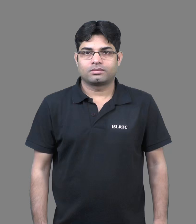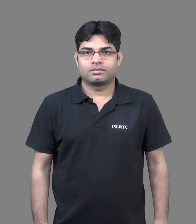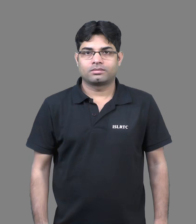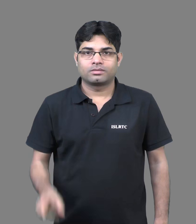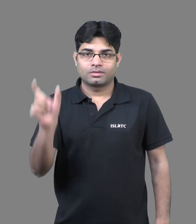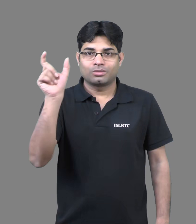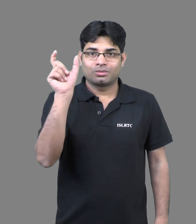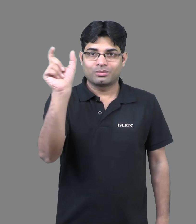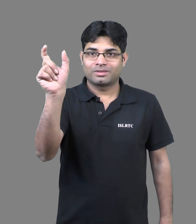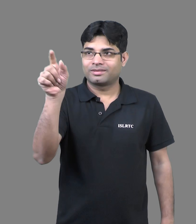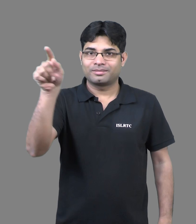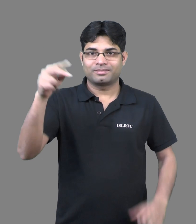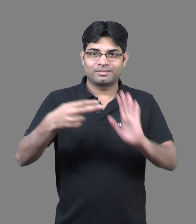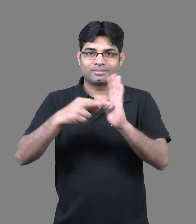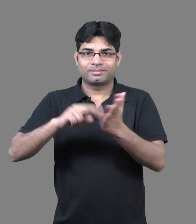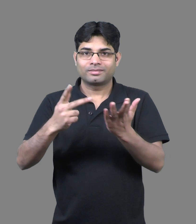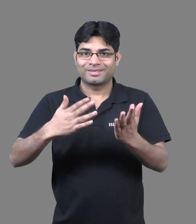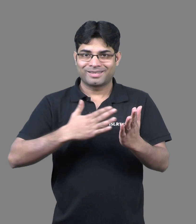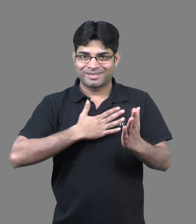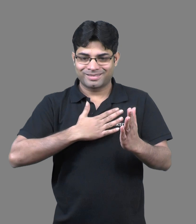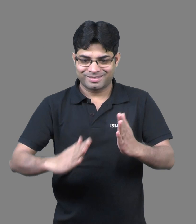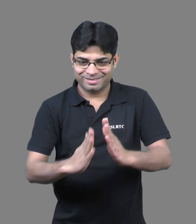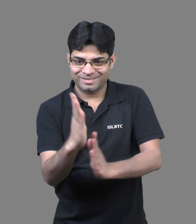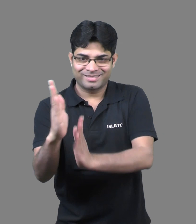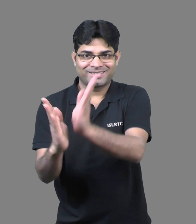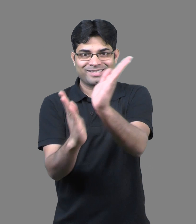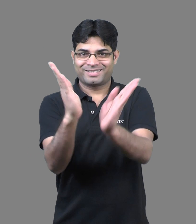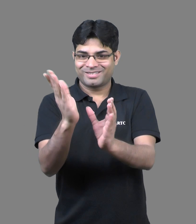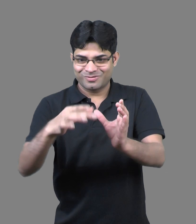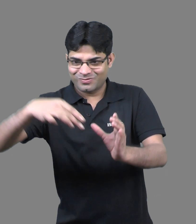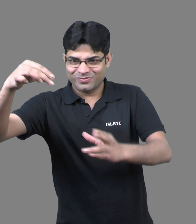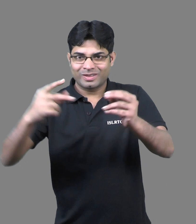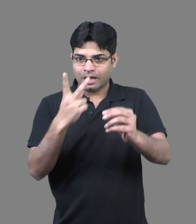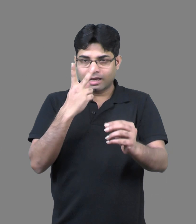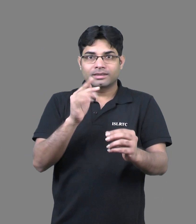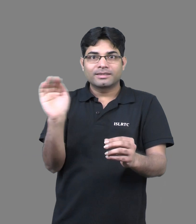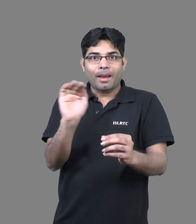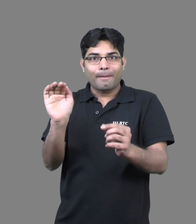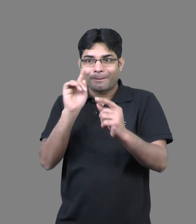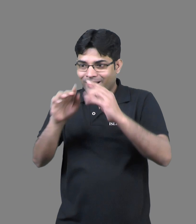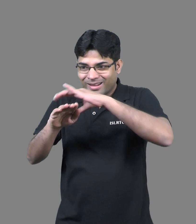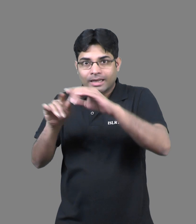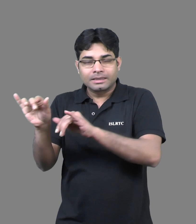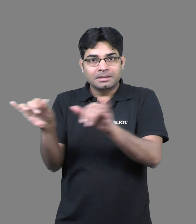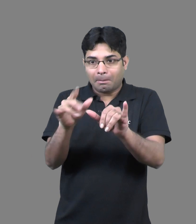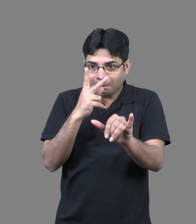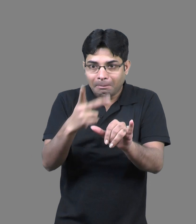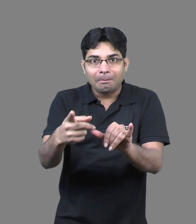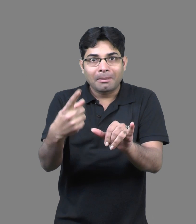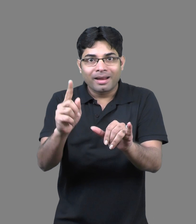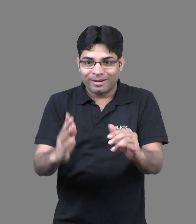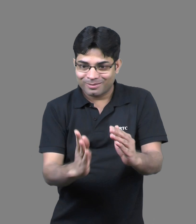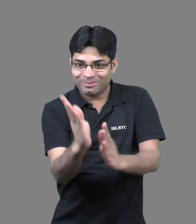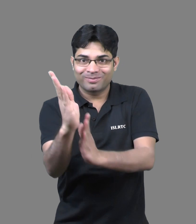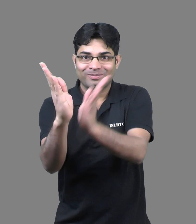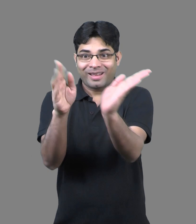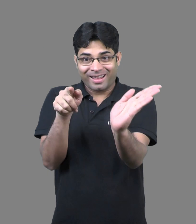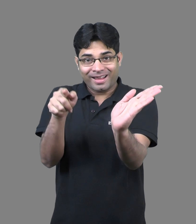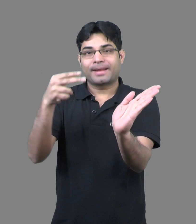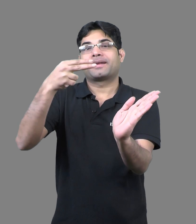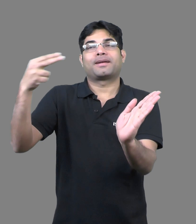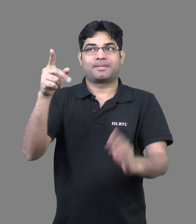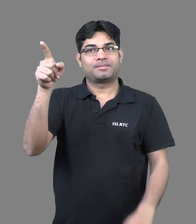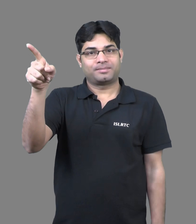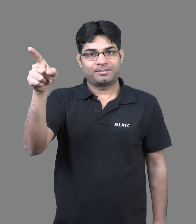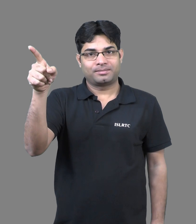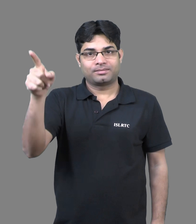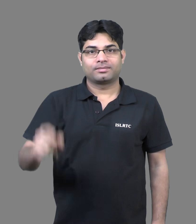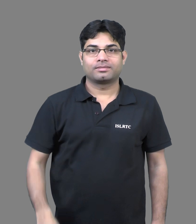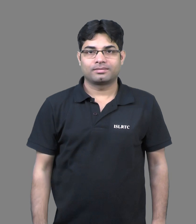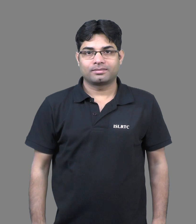Opuntia